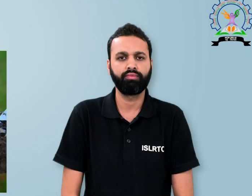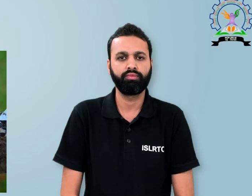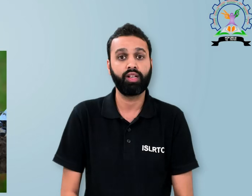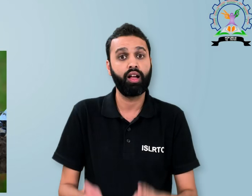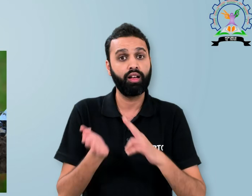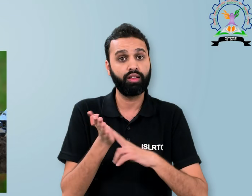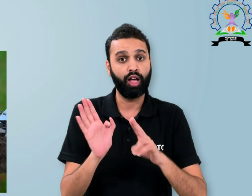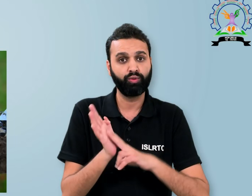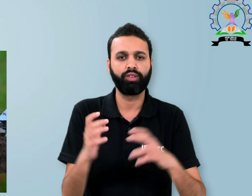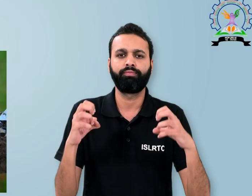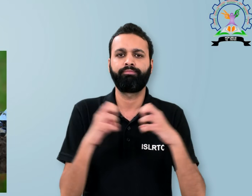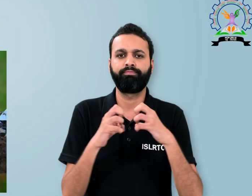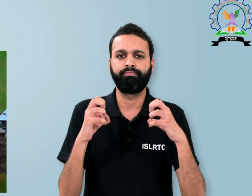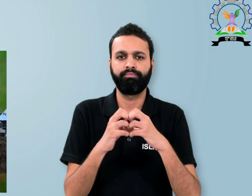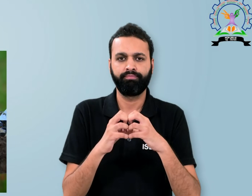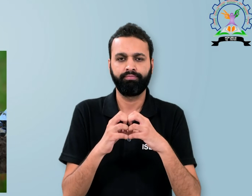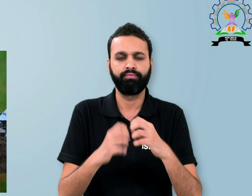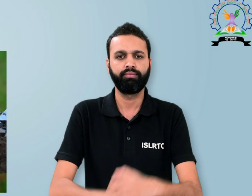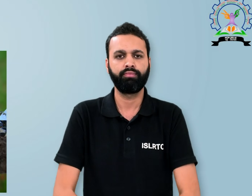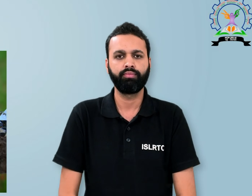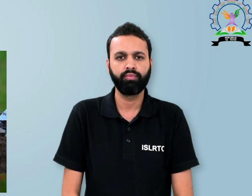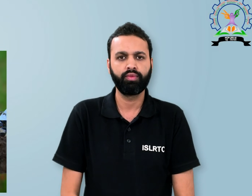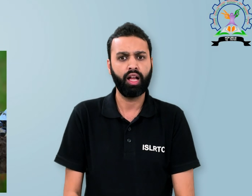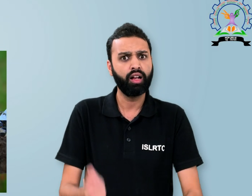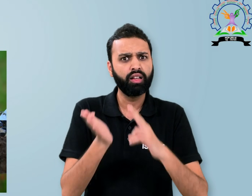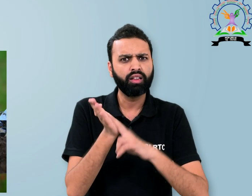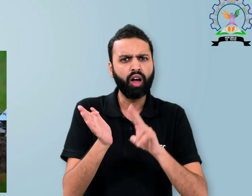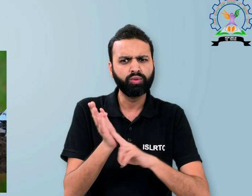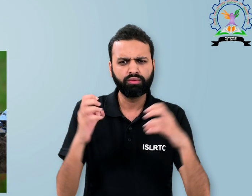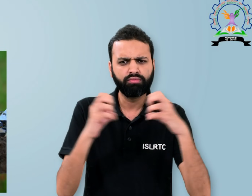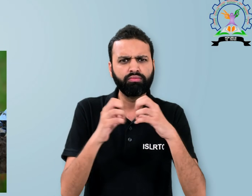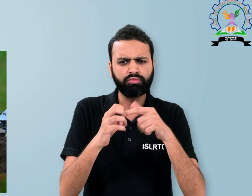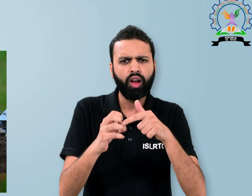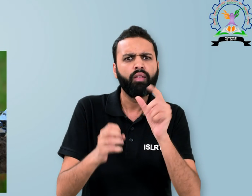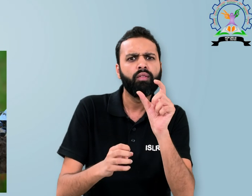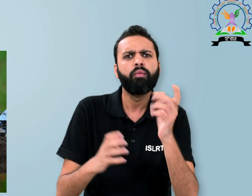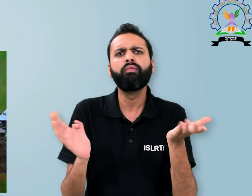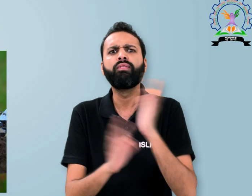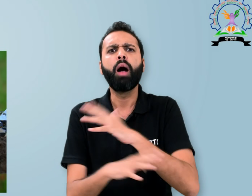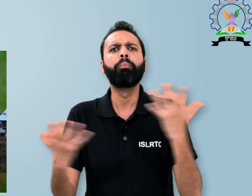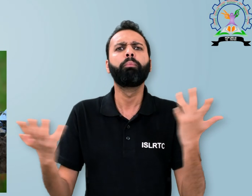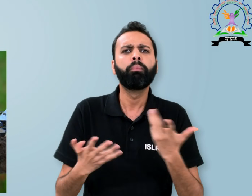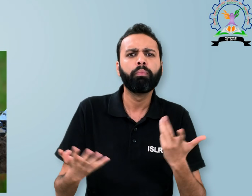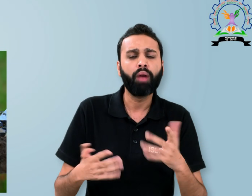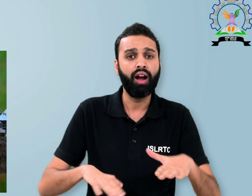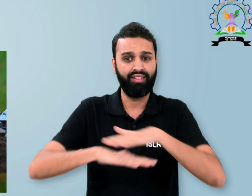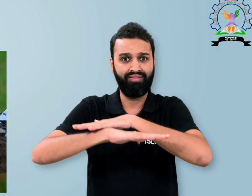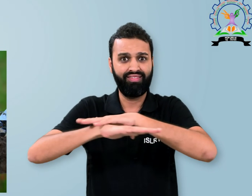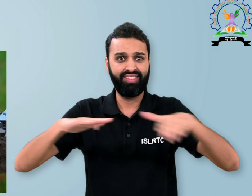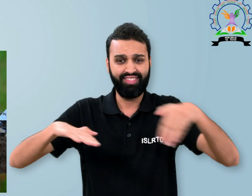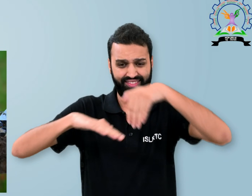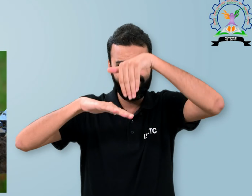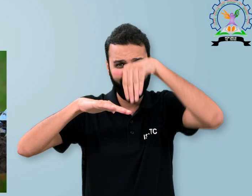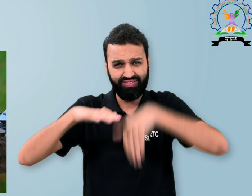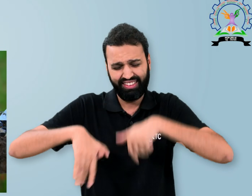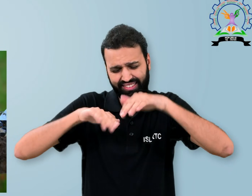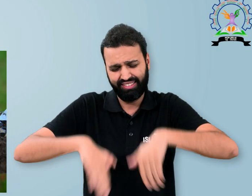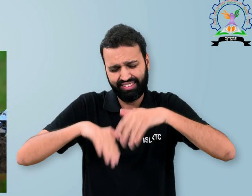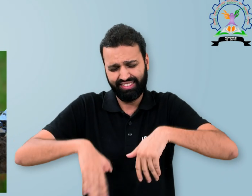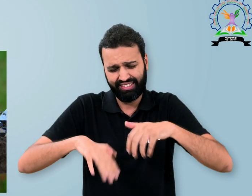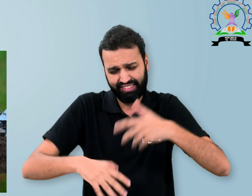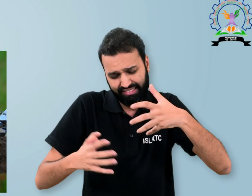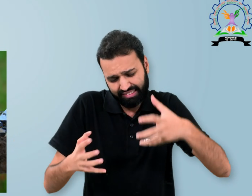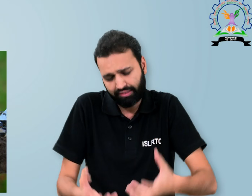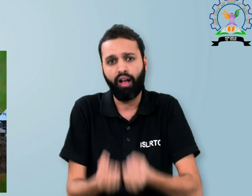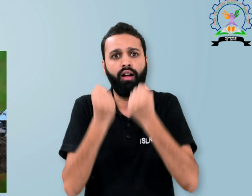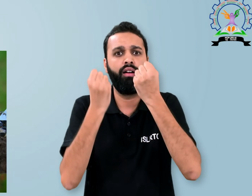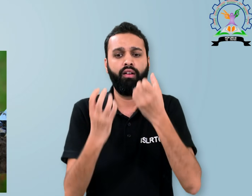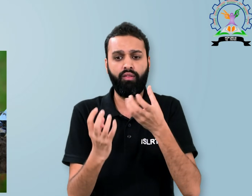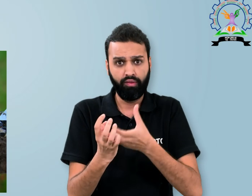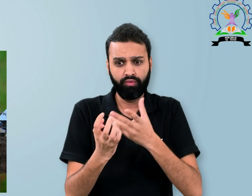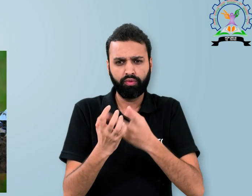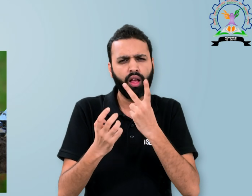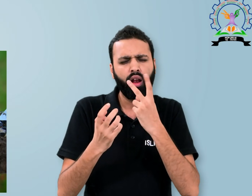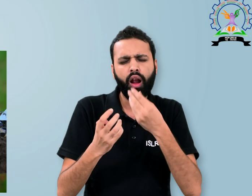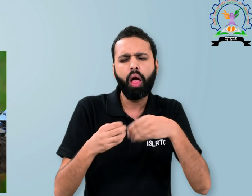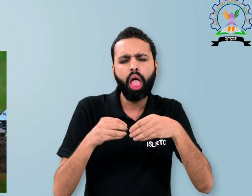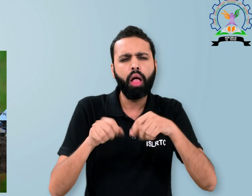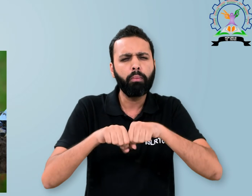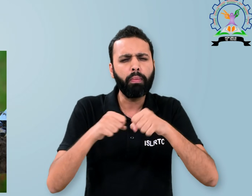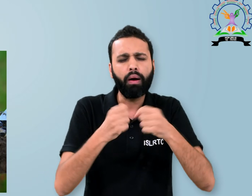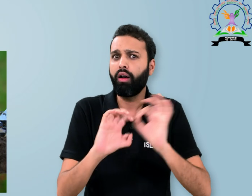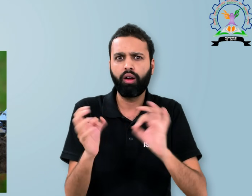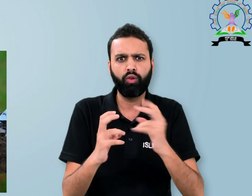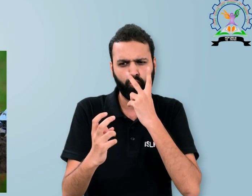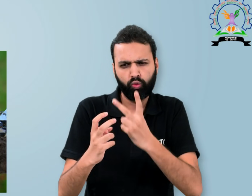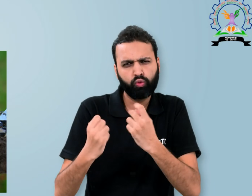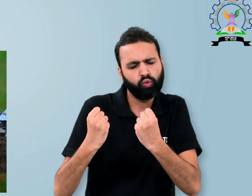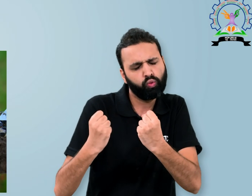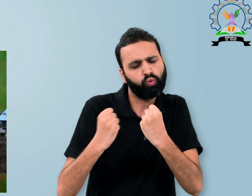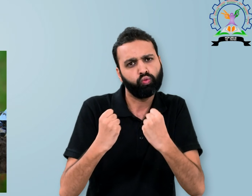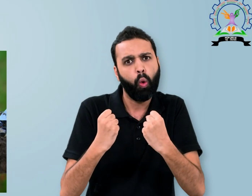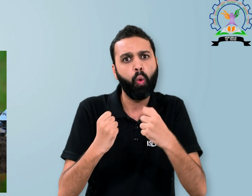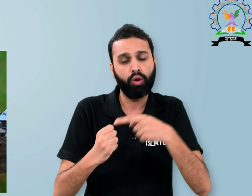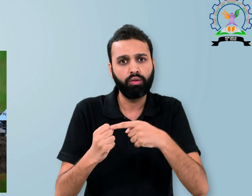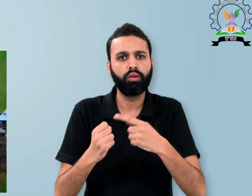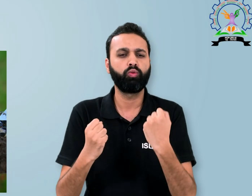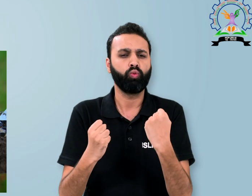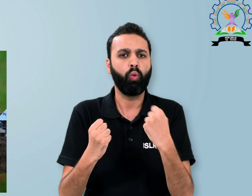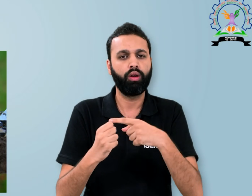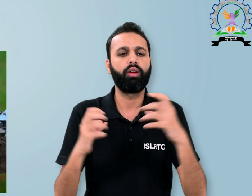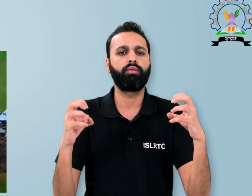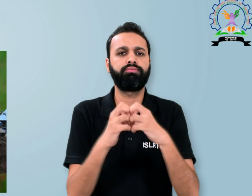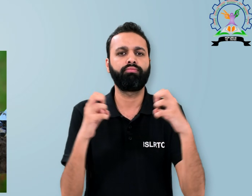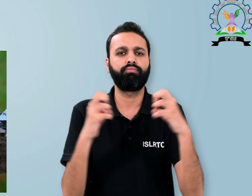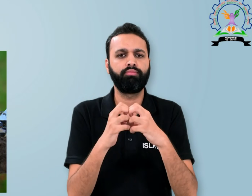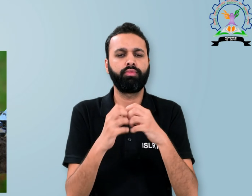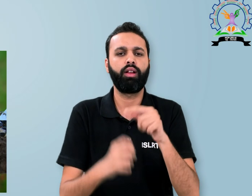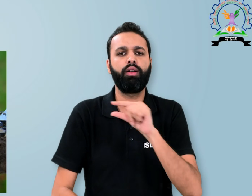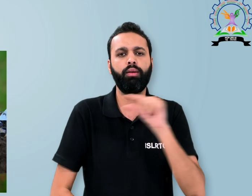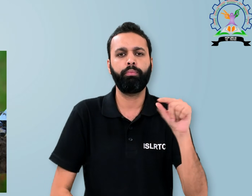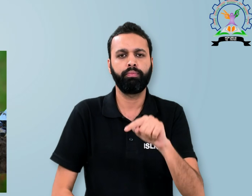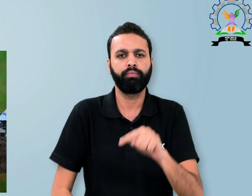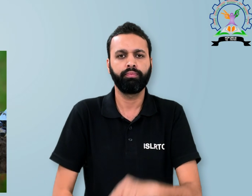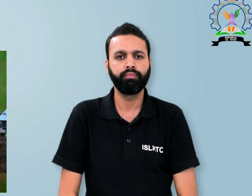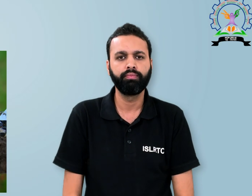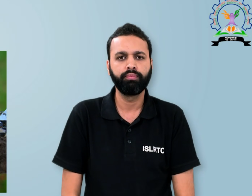Magnetite Magnetite is one of the iron ore that has the quality of a permanent magnet. It is also called a natural magnet.